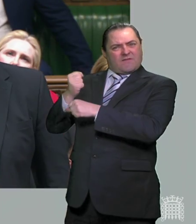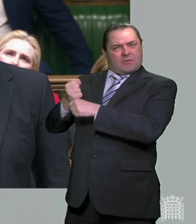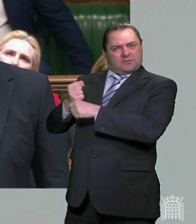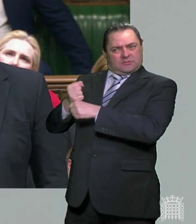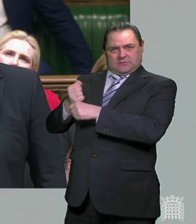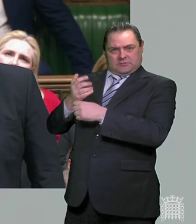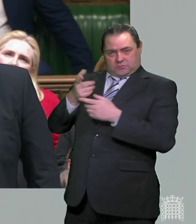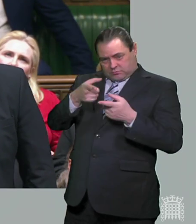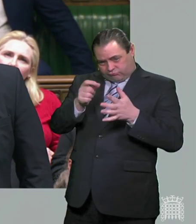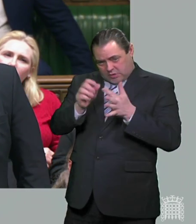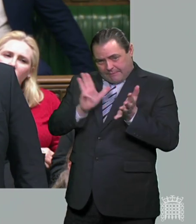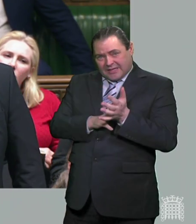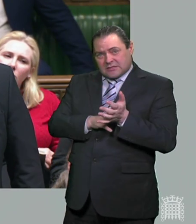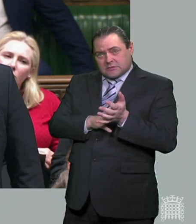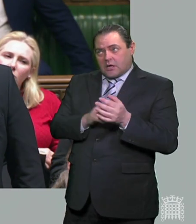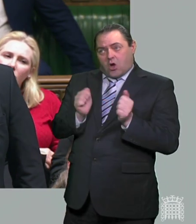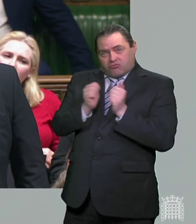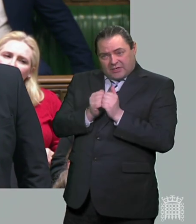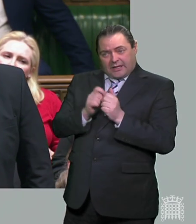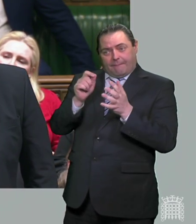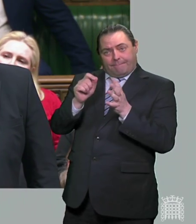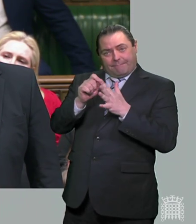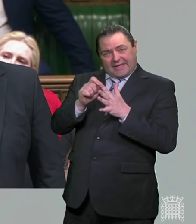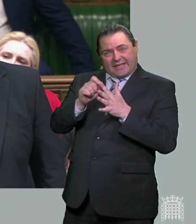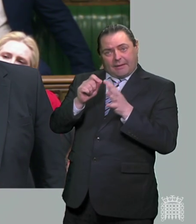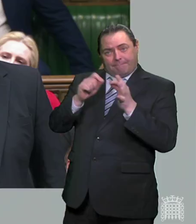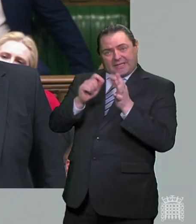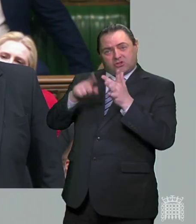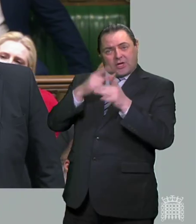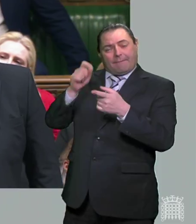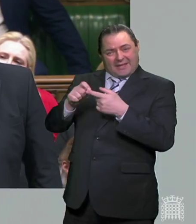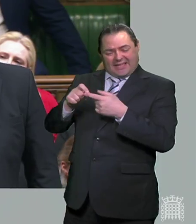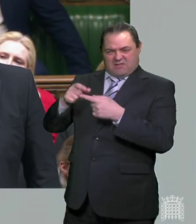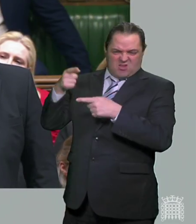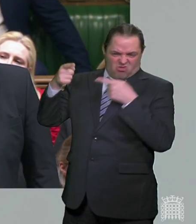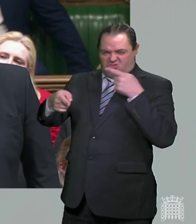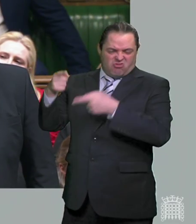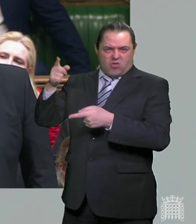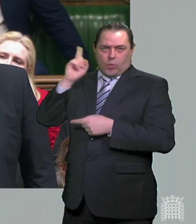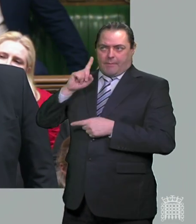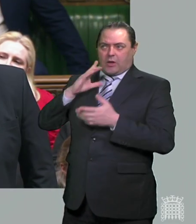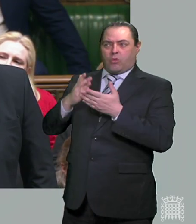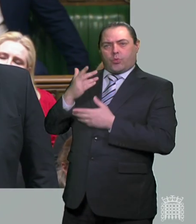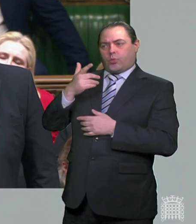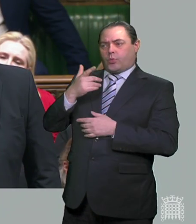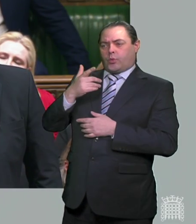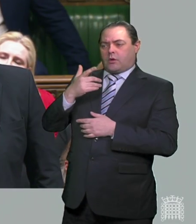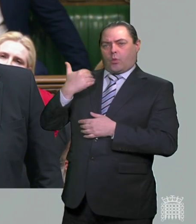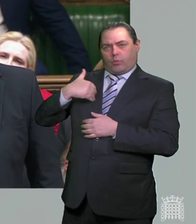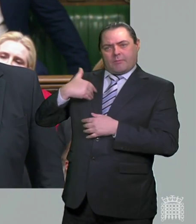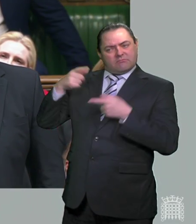Does the Prime Minister agree that the BJP Government have exploited women through gender-based violence?